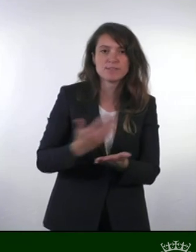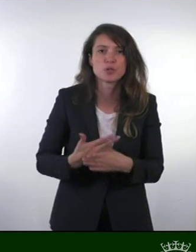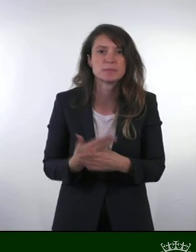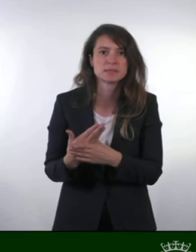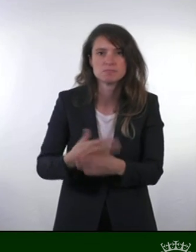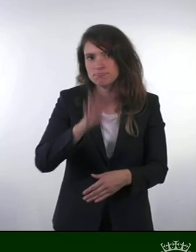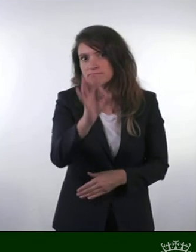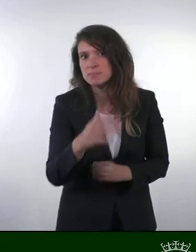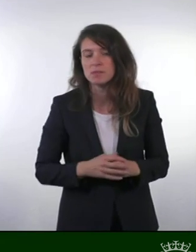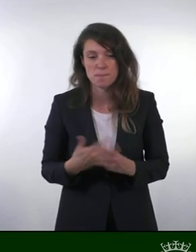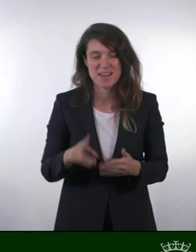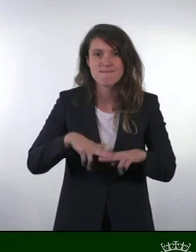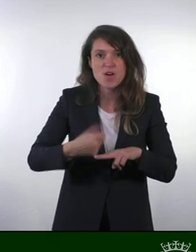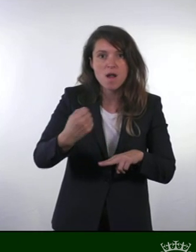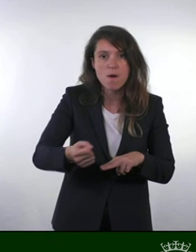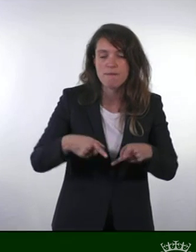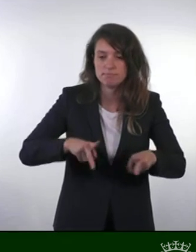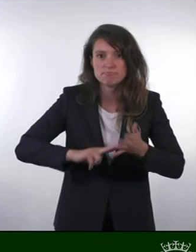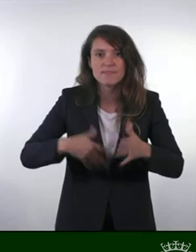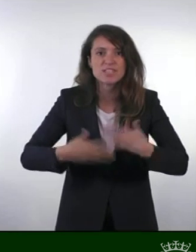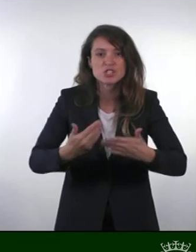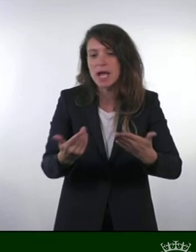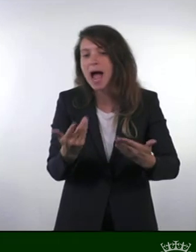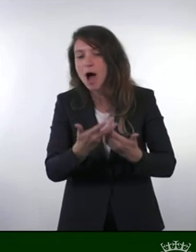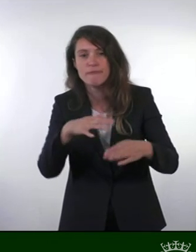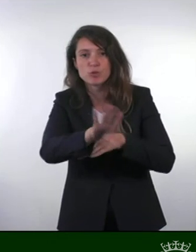They have had the furlough scheme; what is he going to do to protect them going forward?